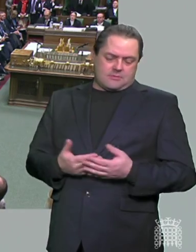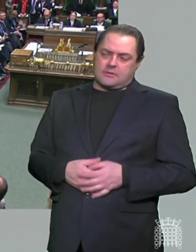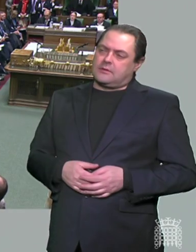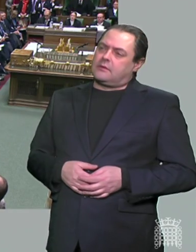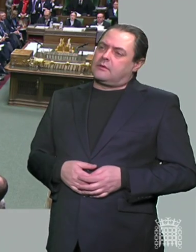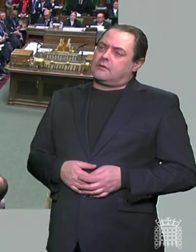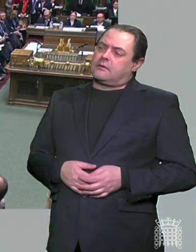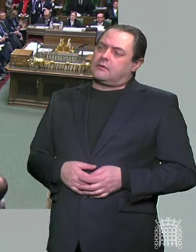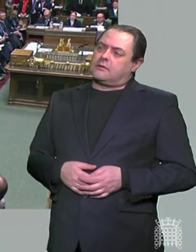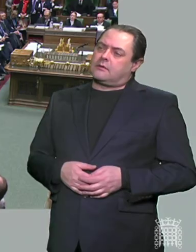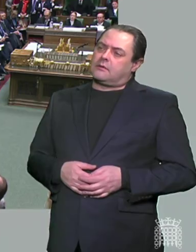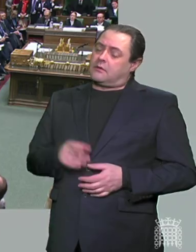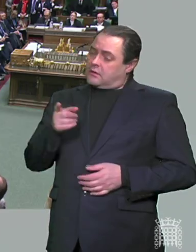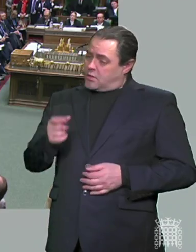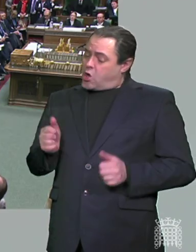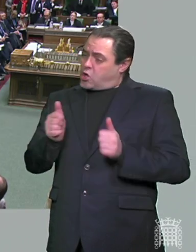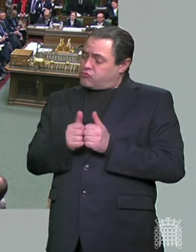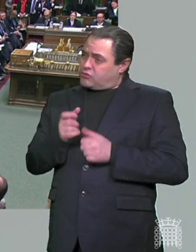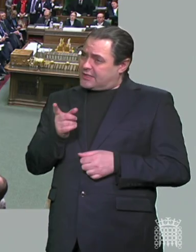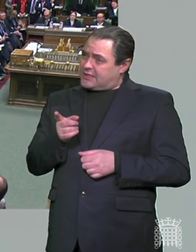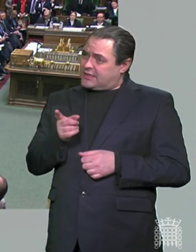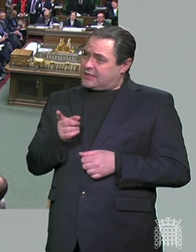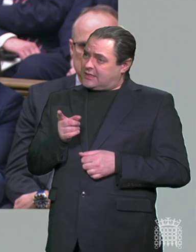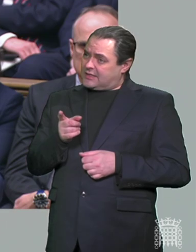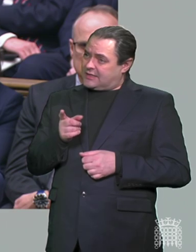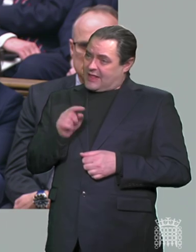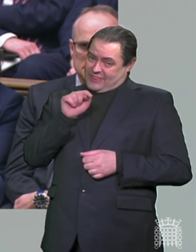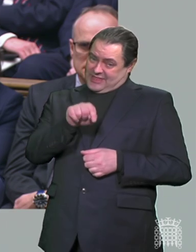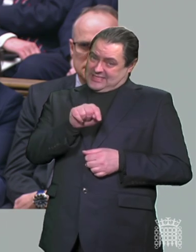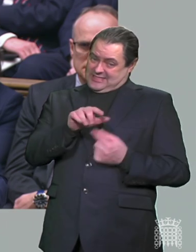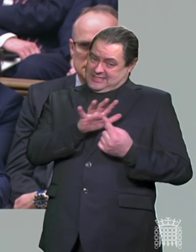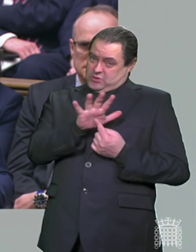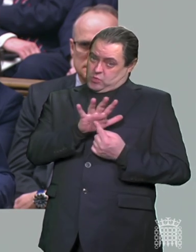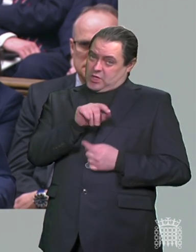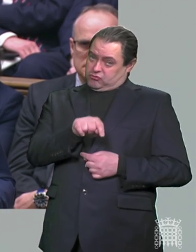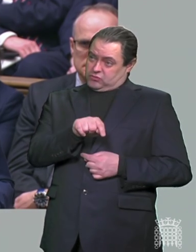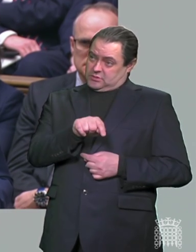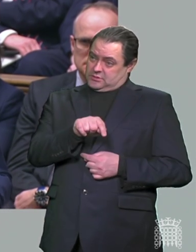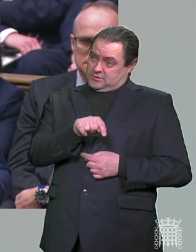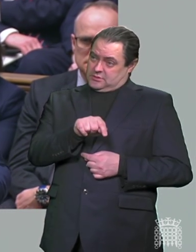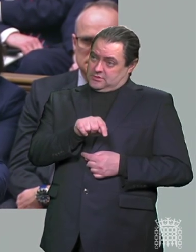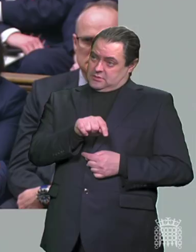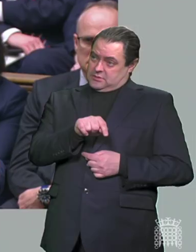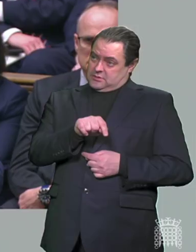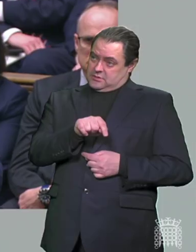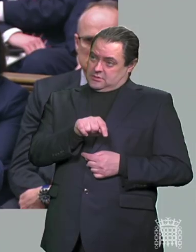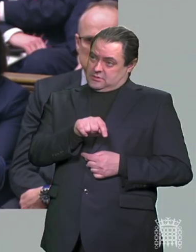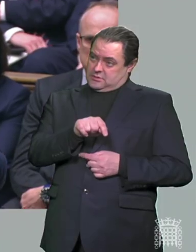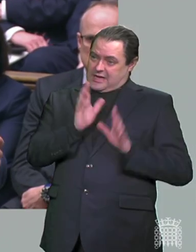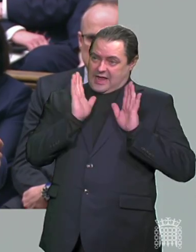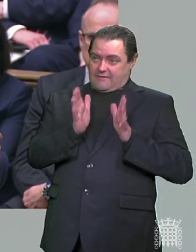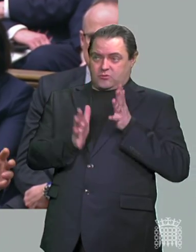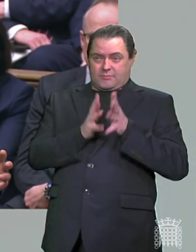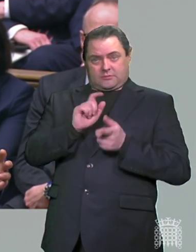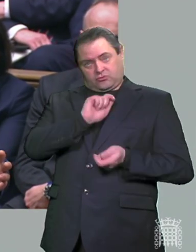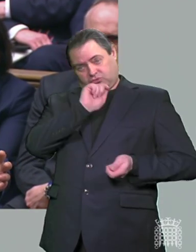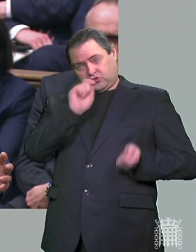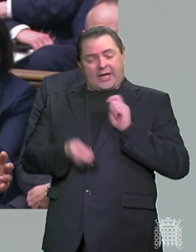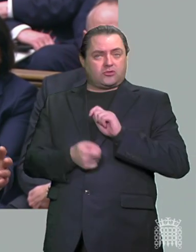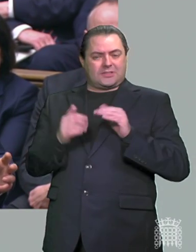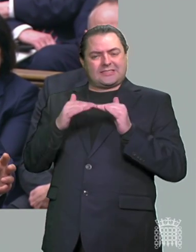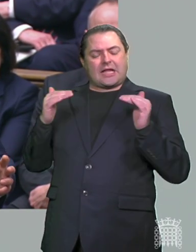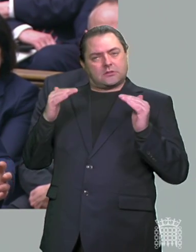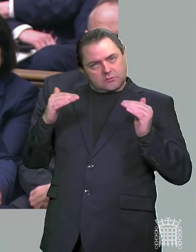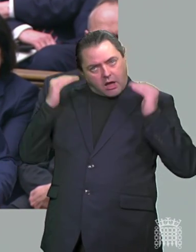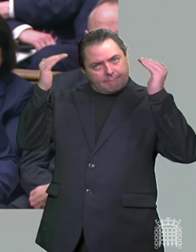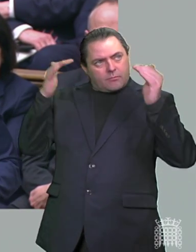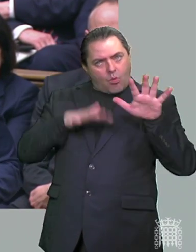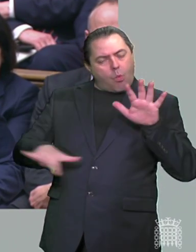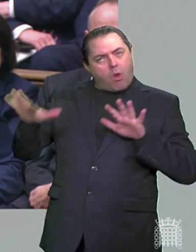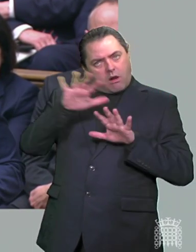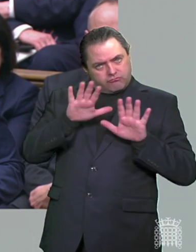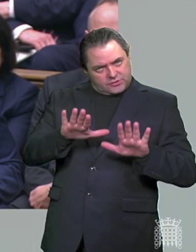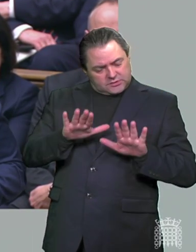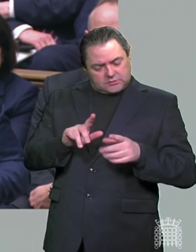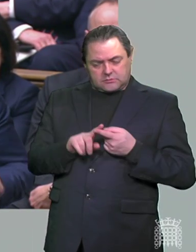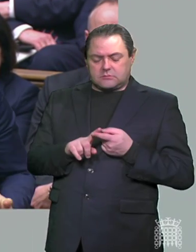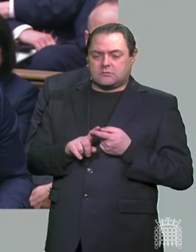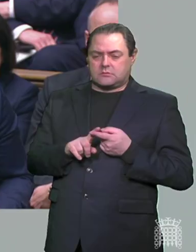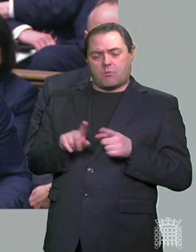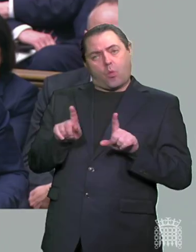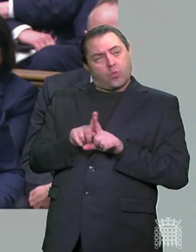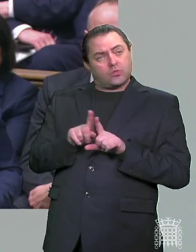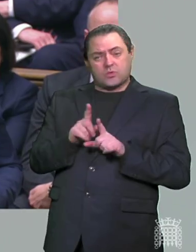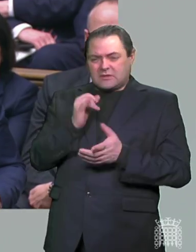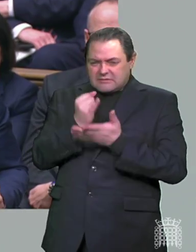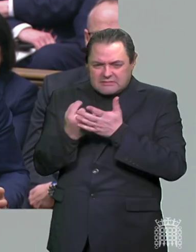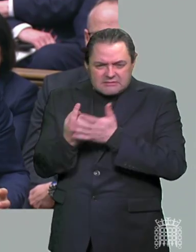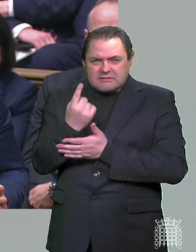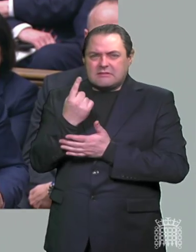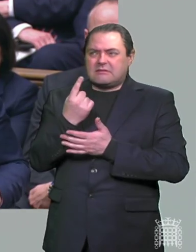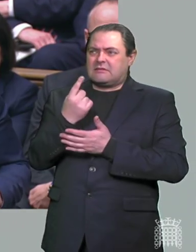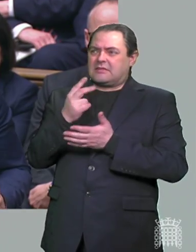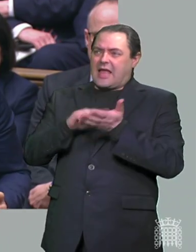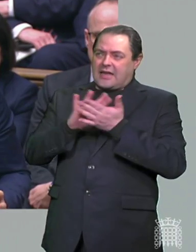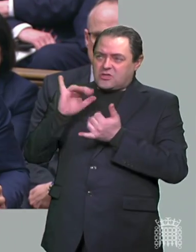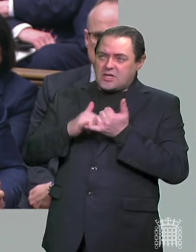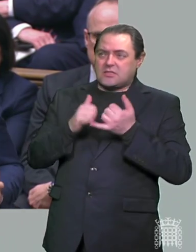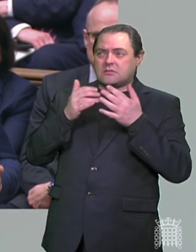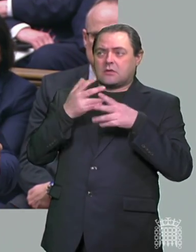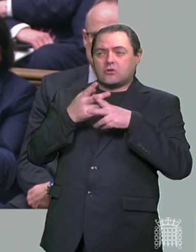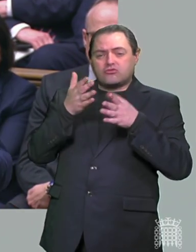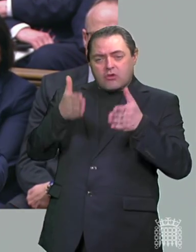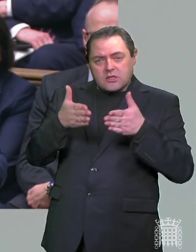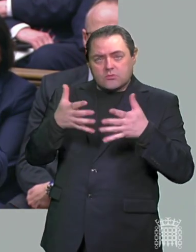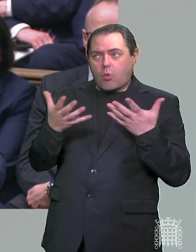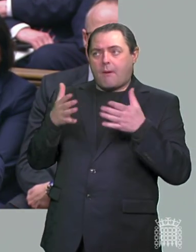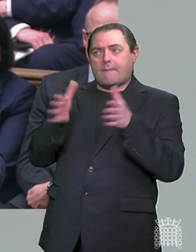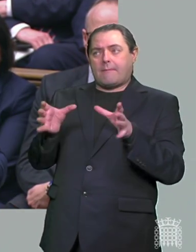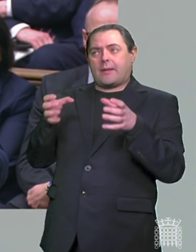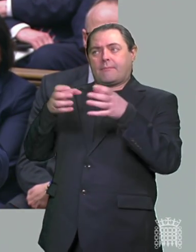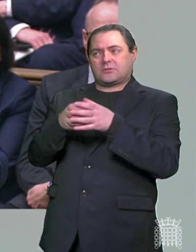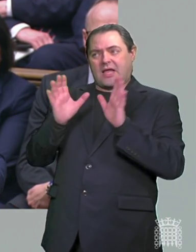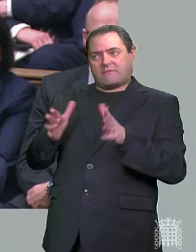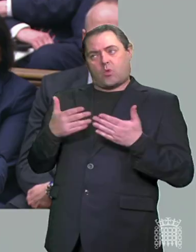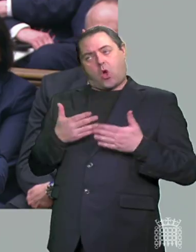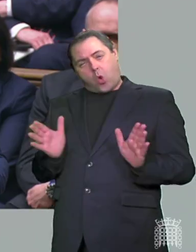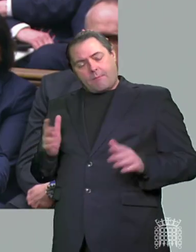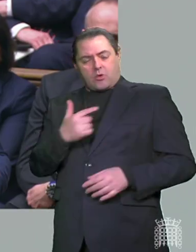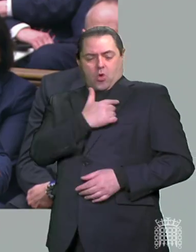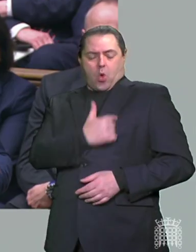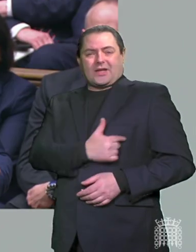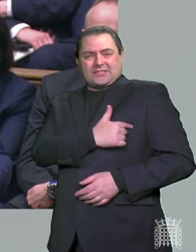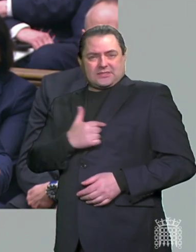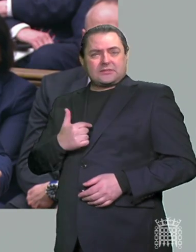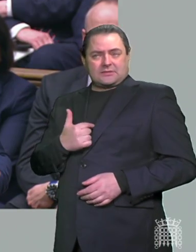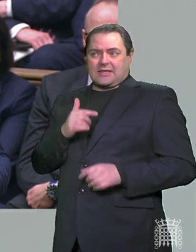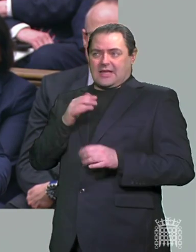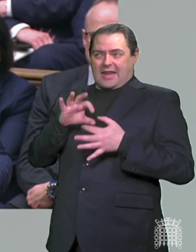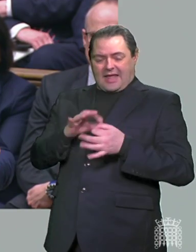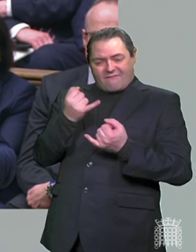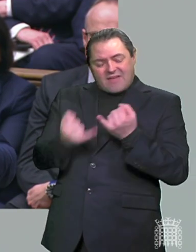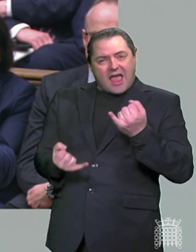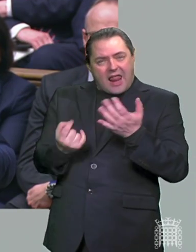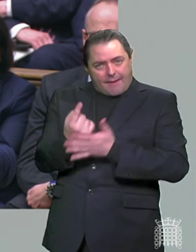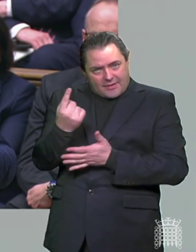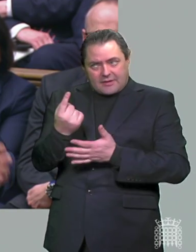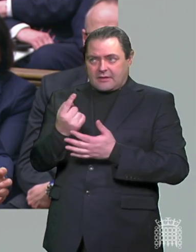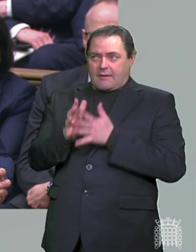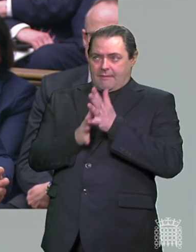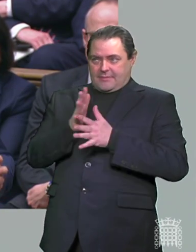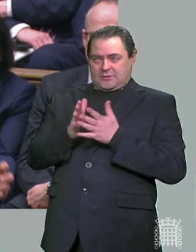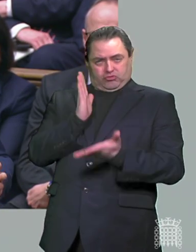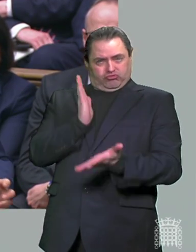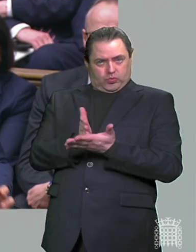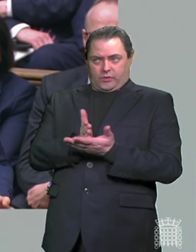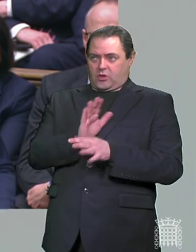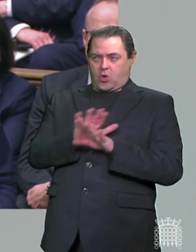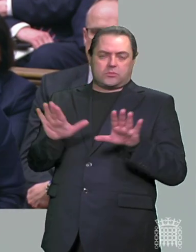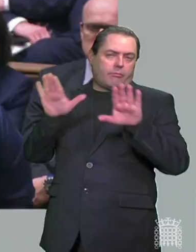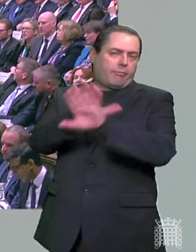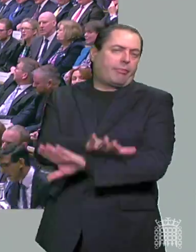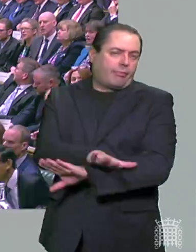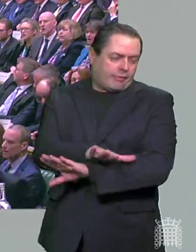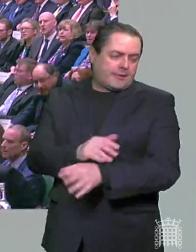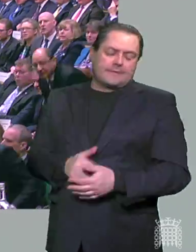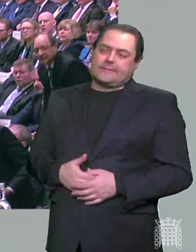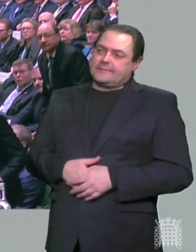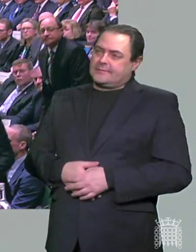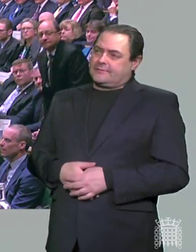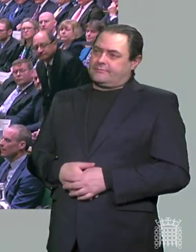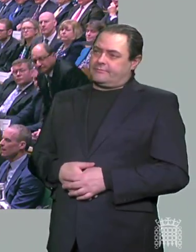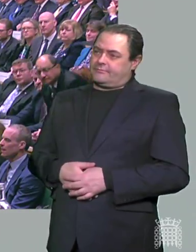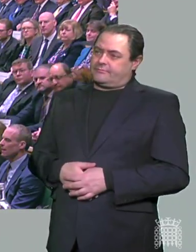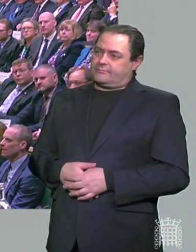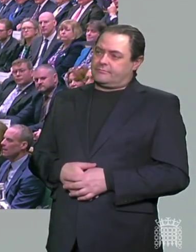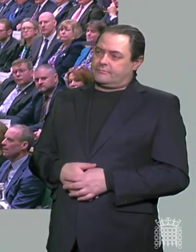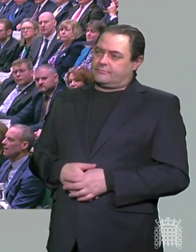Does my right honourable Friend agree that this case—this situation—has to serve as a watershed moment, and that we should not just have the highest standards of maternity care, but when things go wrong in an NHS trust or another body, those organisations have to be open, honest and transparent about their failings so that people can get the truth, and not have it hidden from them?